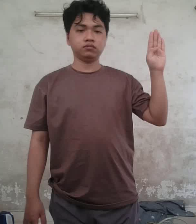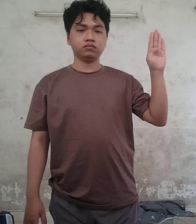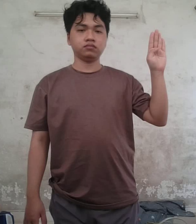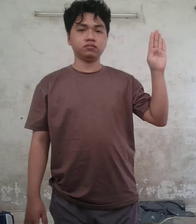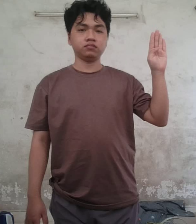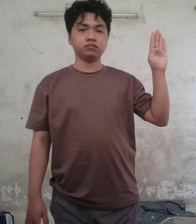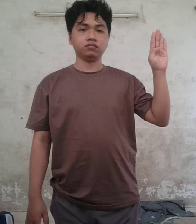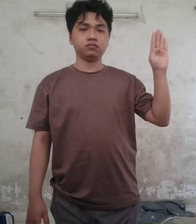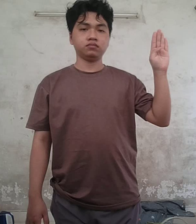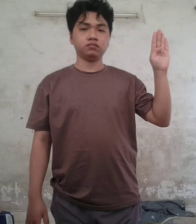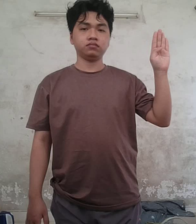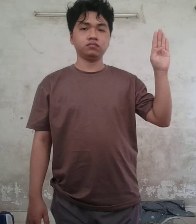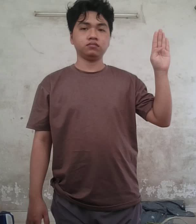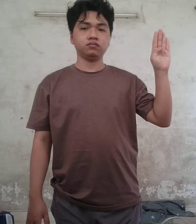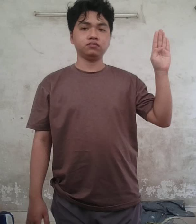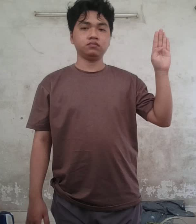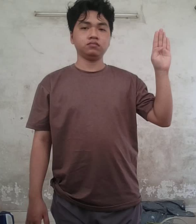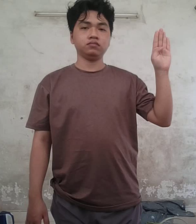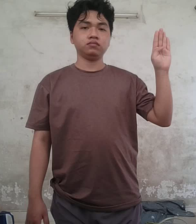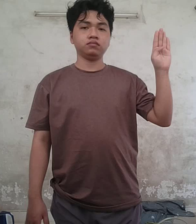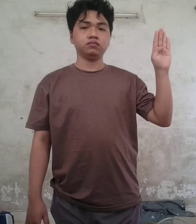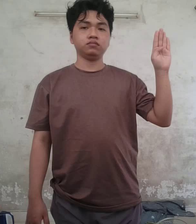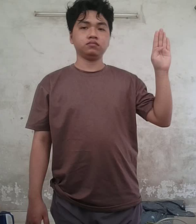b